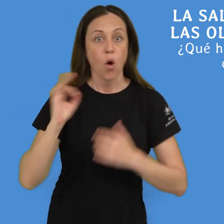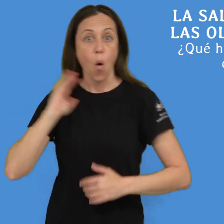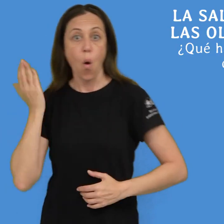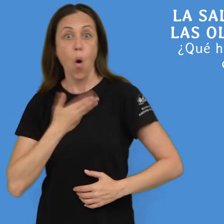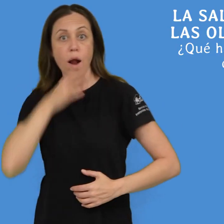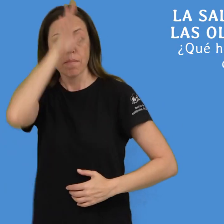afectar